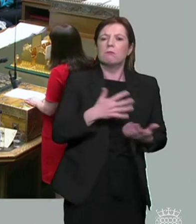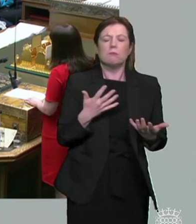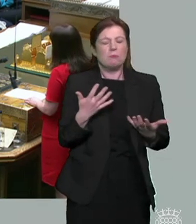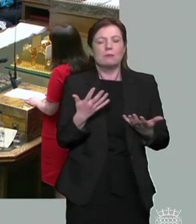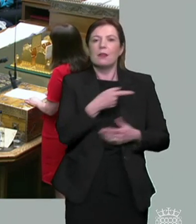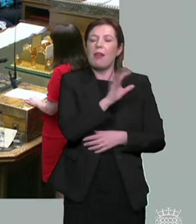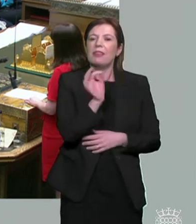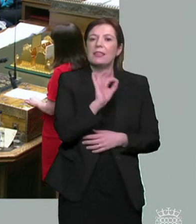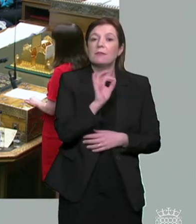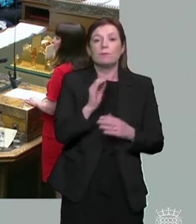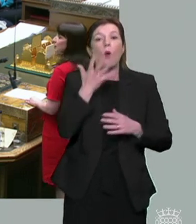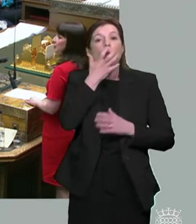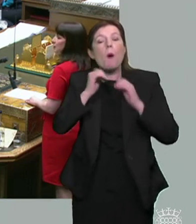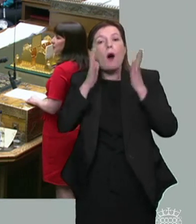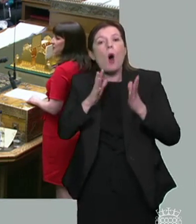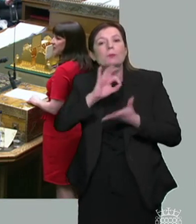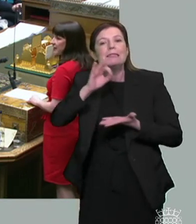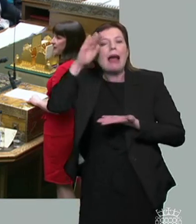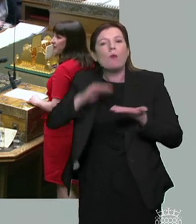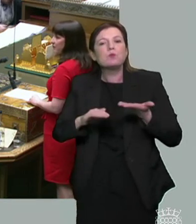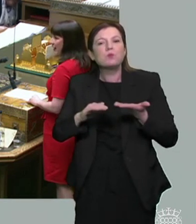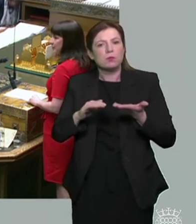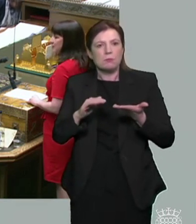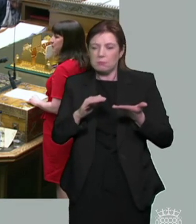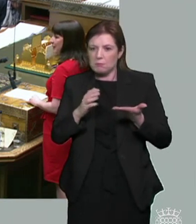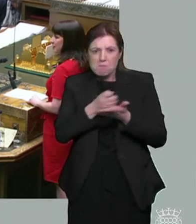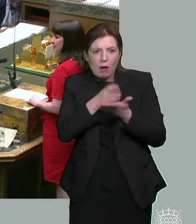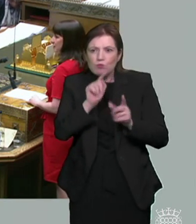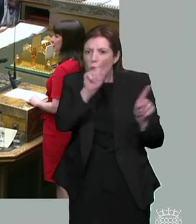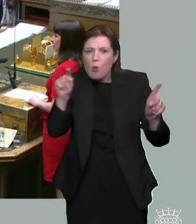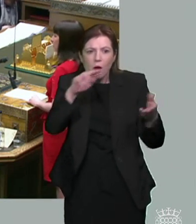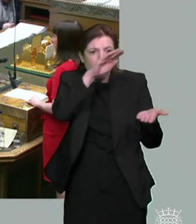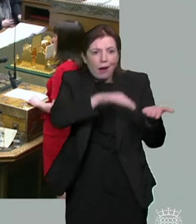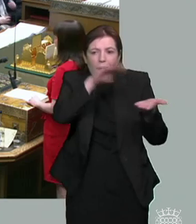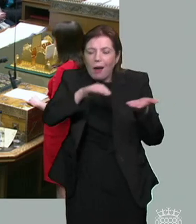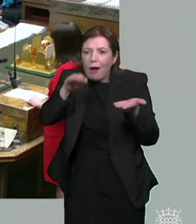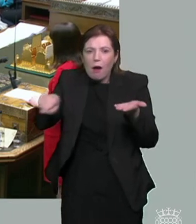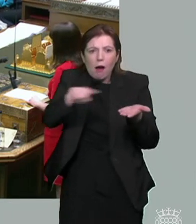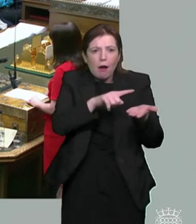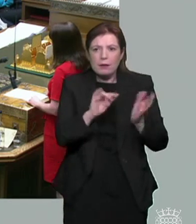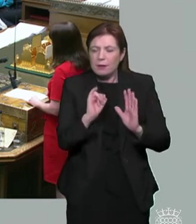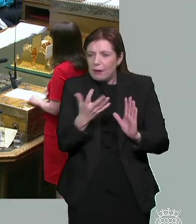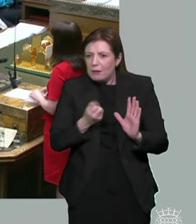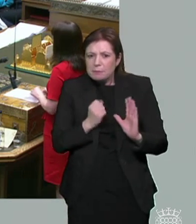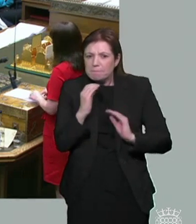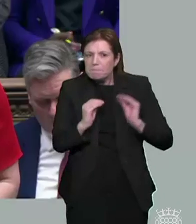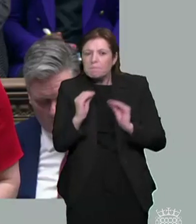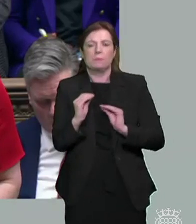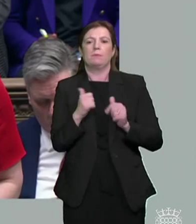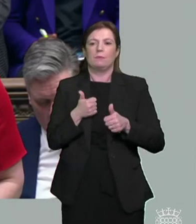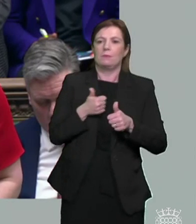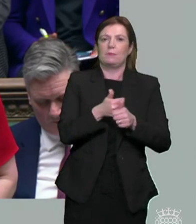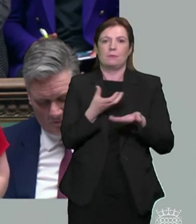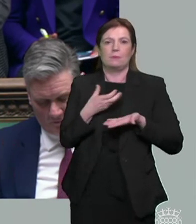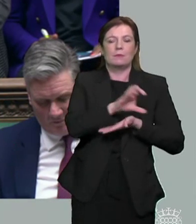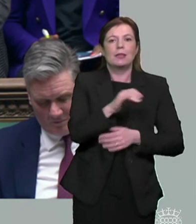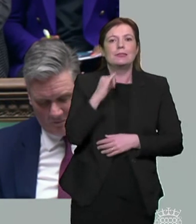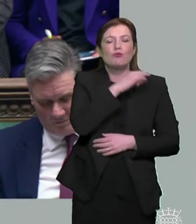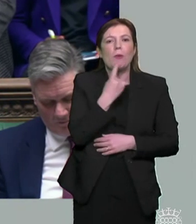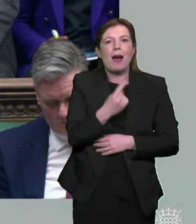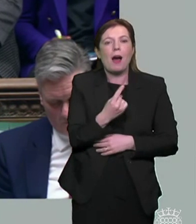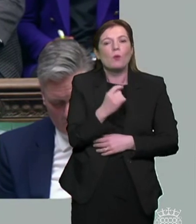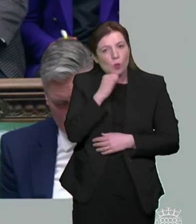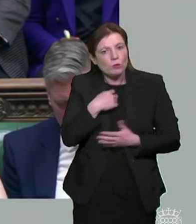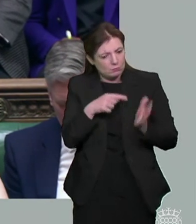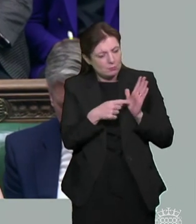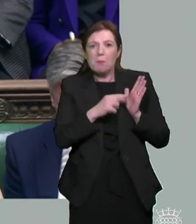A targeted warm home discount would see families and pensioners on the lowest and modest incomes supported by £600.